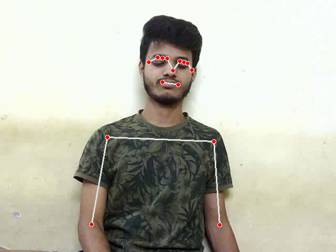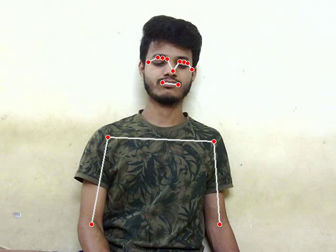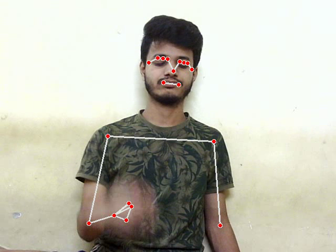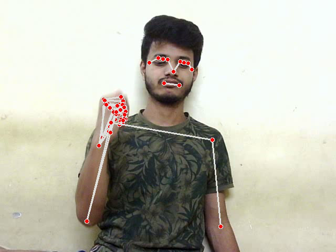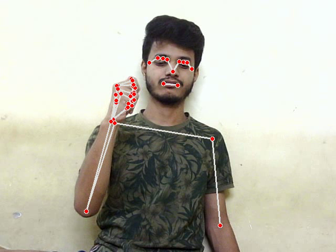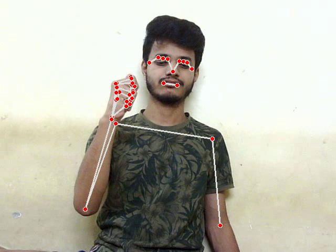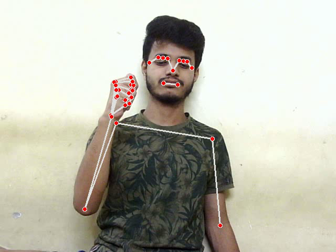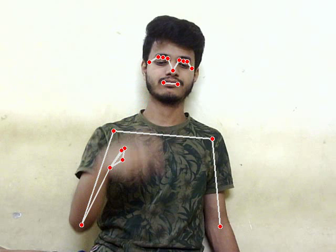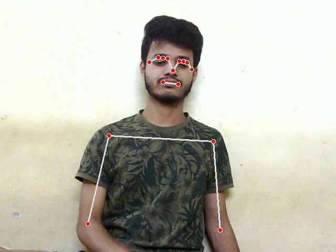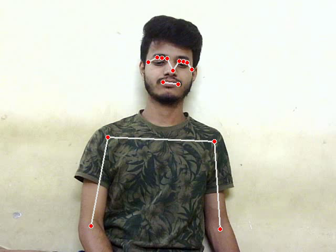bathroom